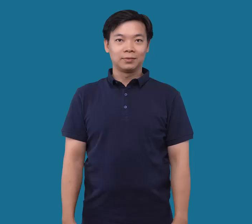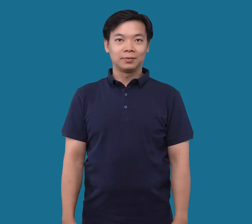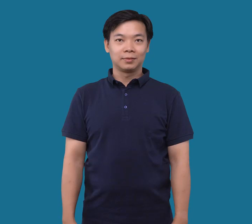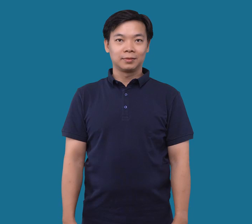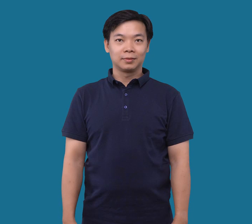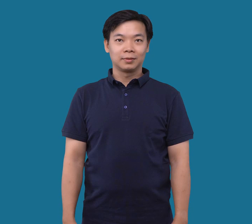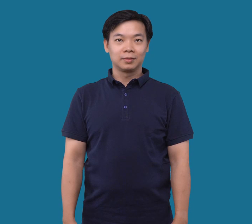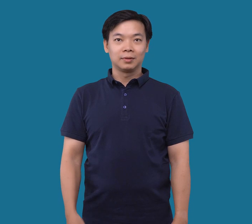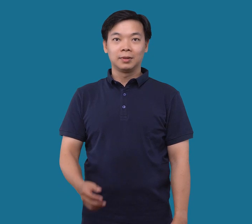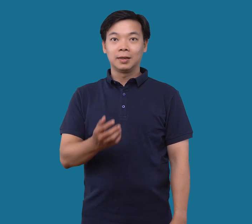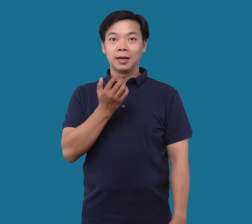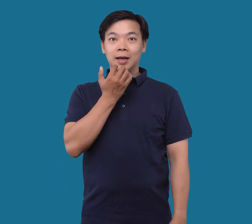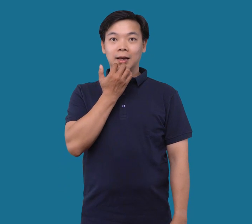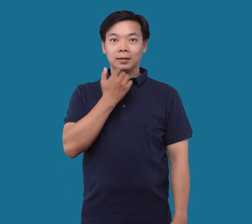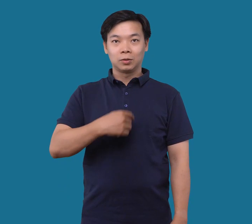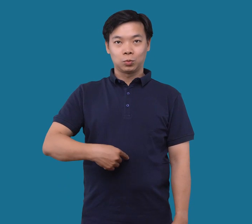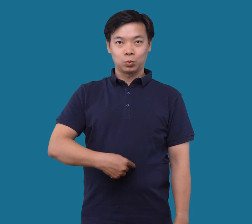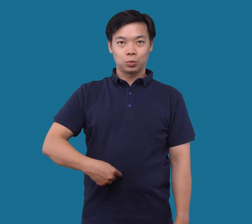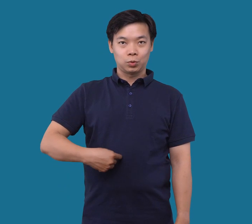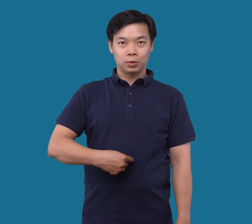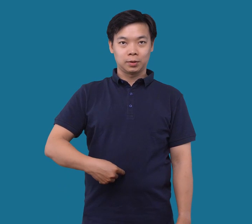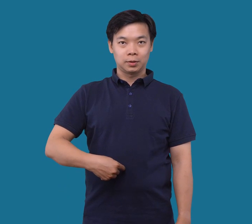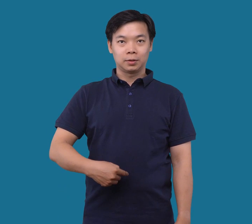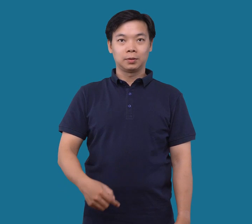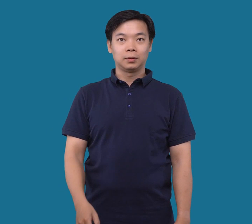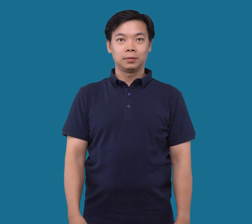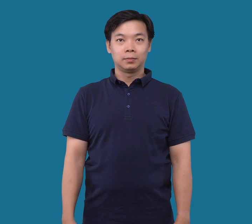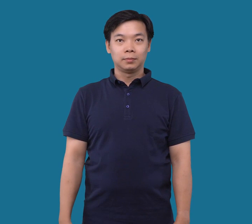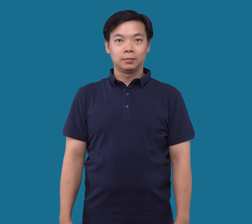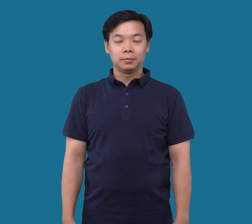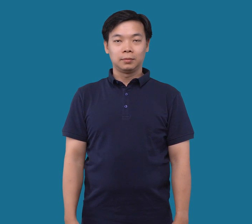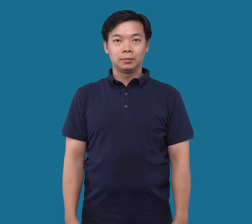anh ruột